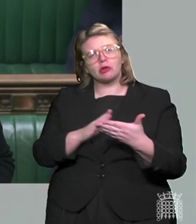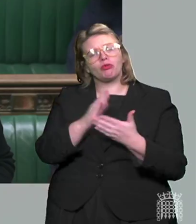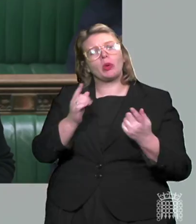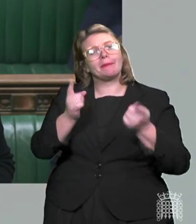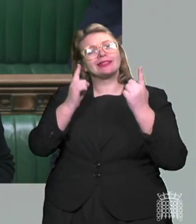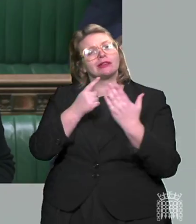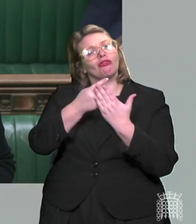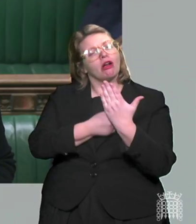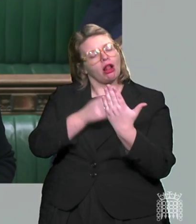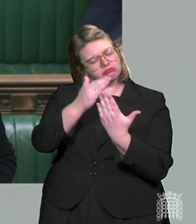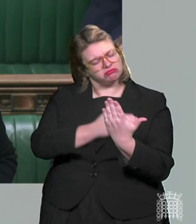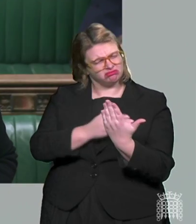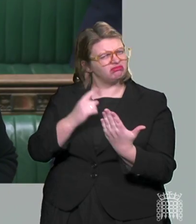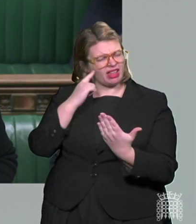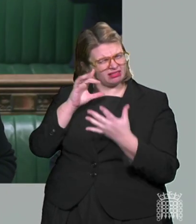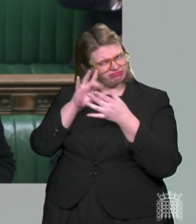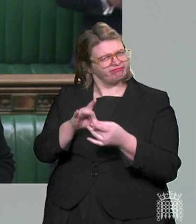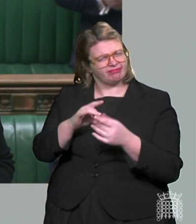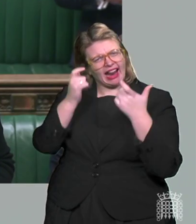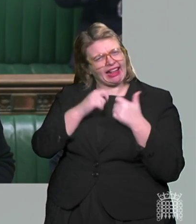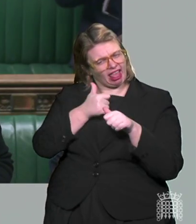looked often at the ministerial code, and I think the section that deals with legal advice is sufficient.